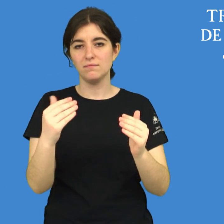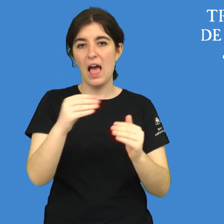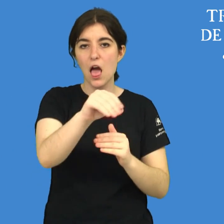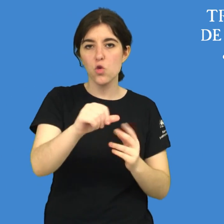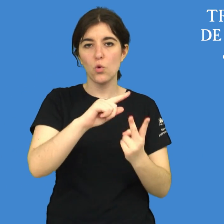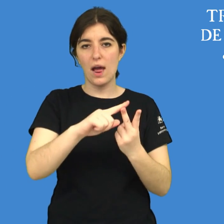azúcar